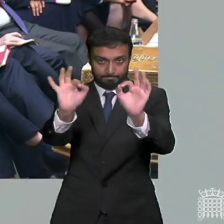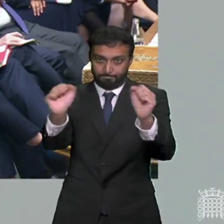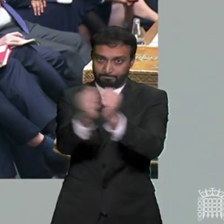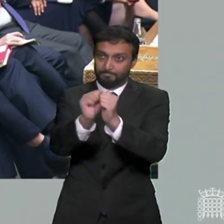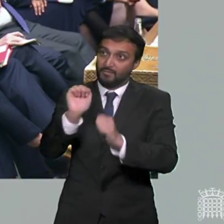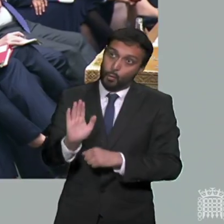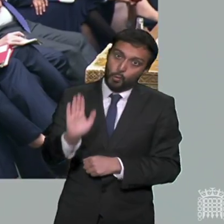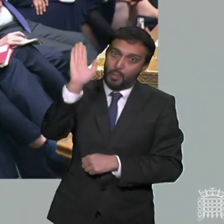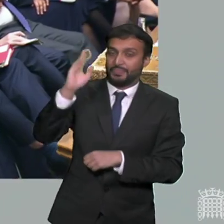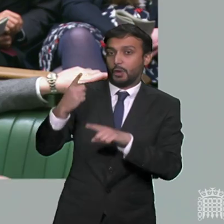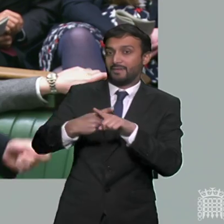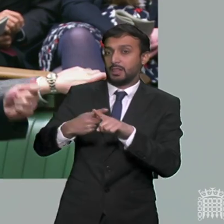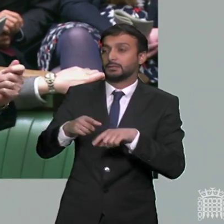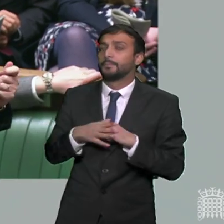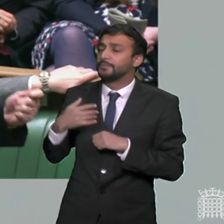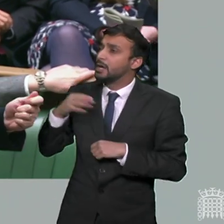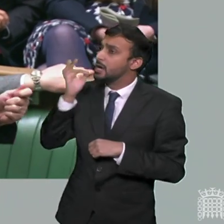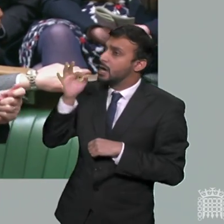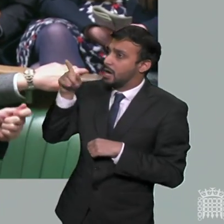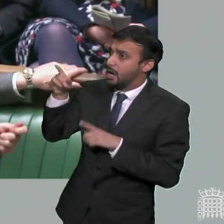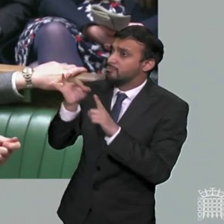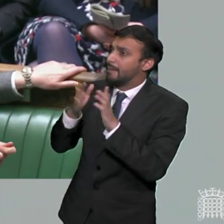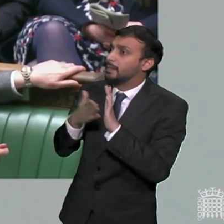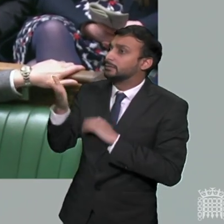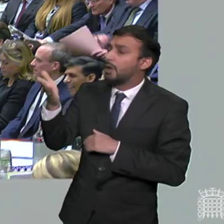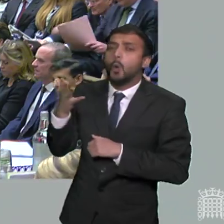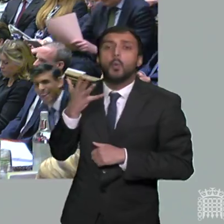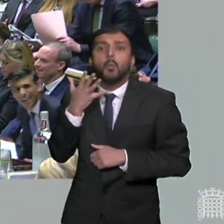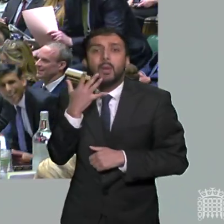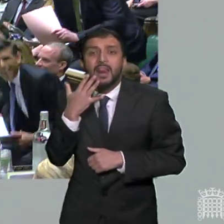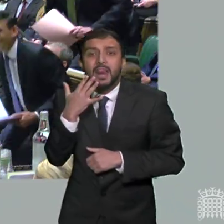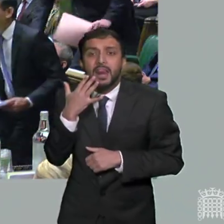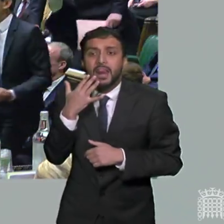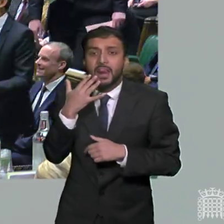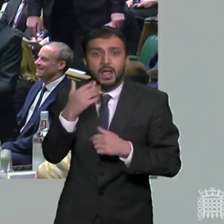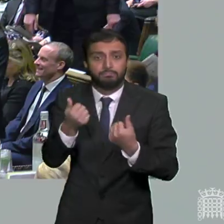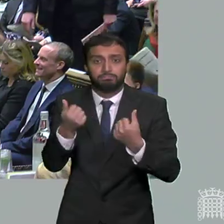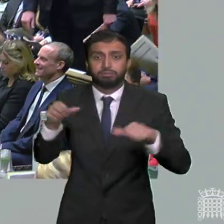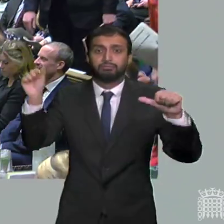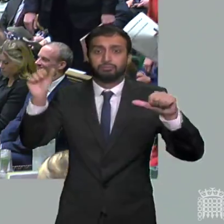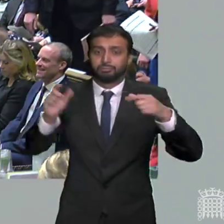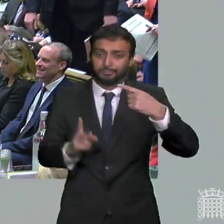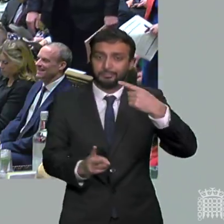Prime Minister, when are we going to get Eden Project North?